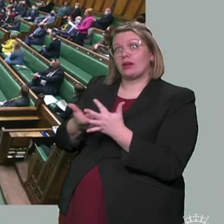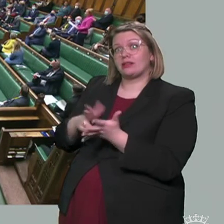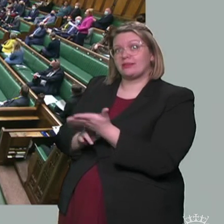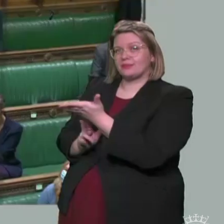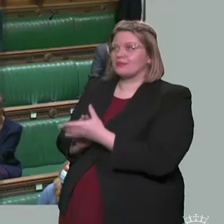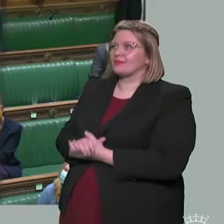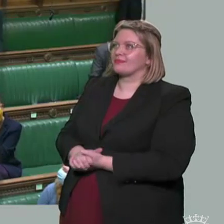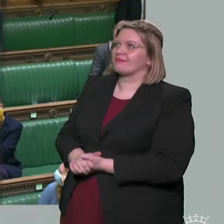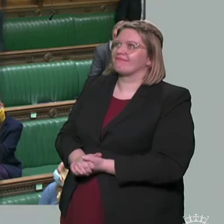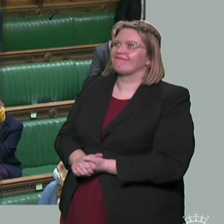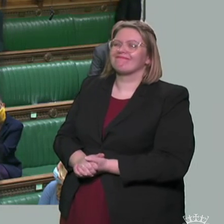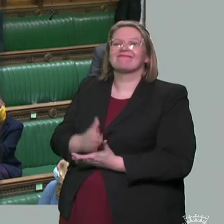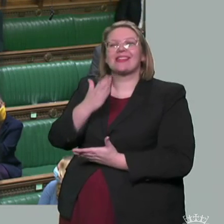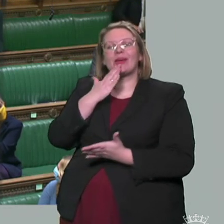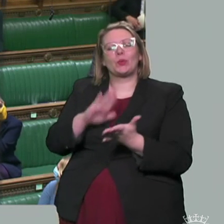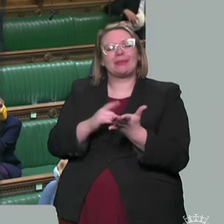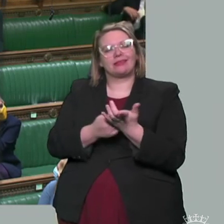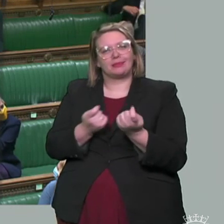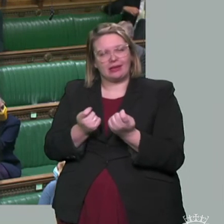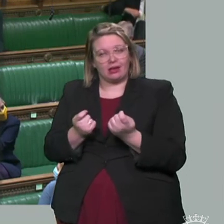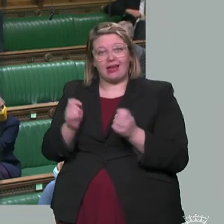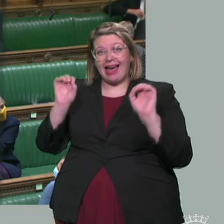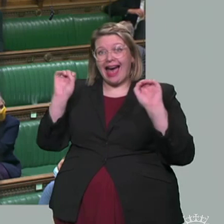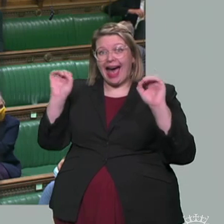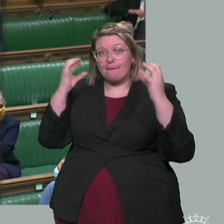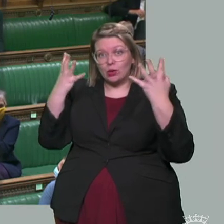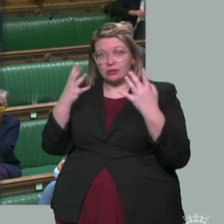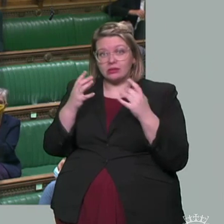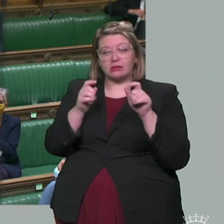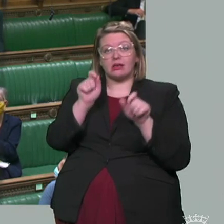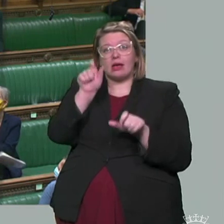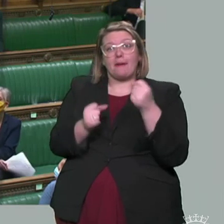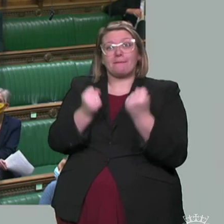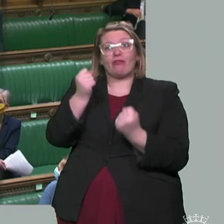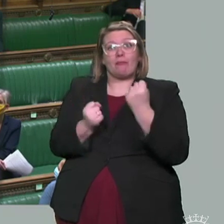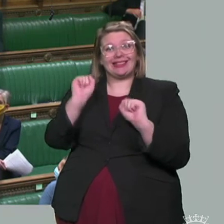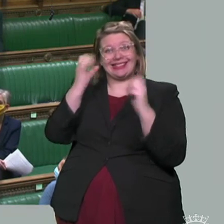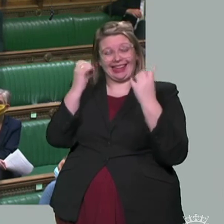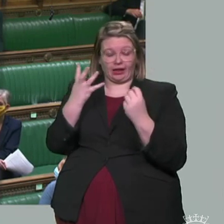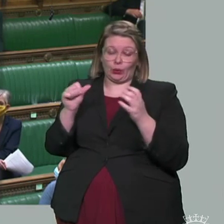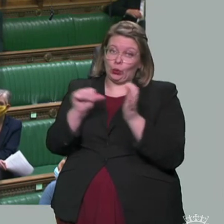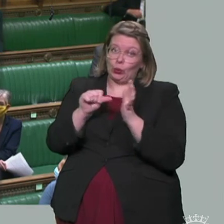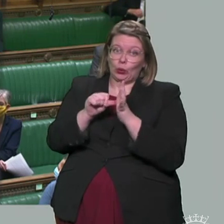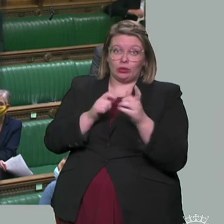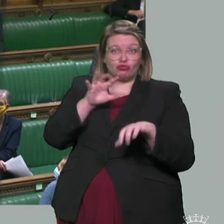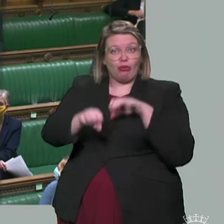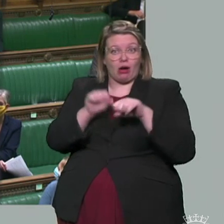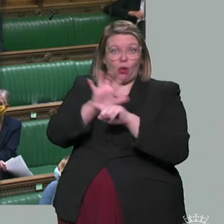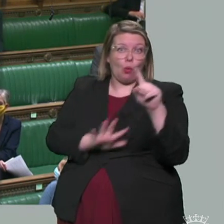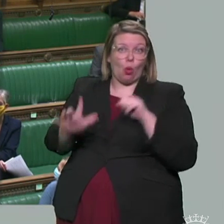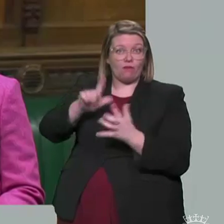Thank you, Mr Speaker. Ambulance services and paramedics are desperately struggling to maintain a safe and timely service across the country.